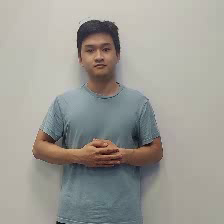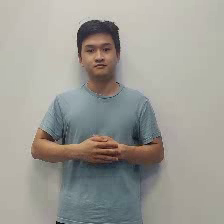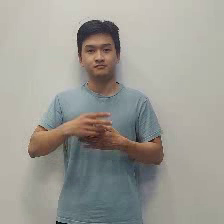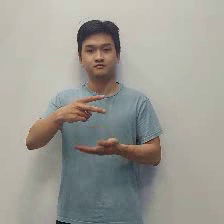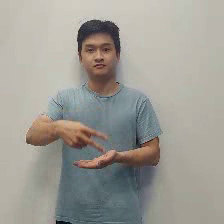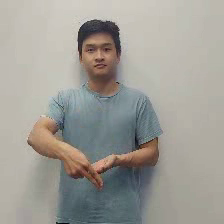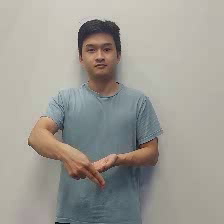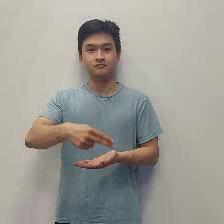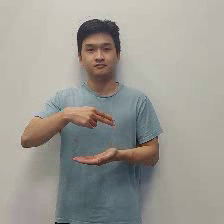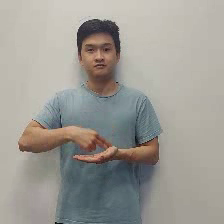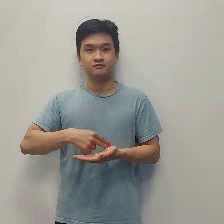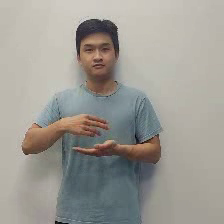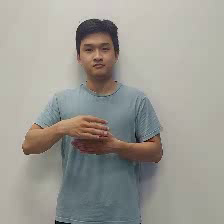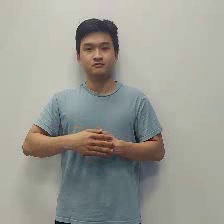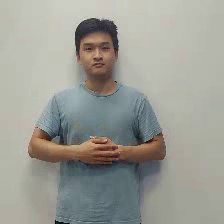Thức ăn